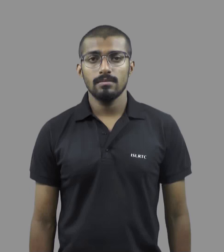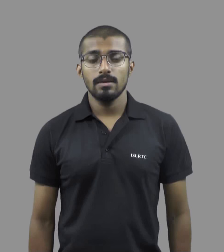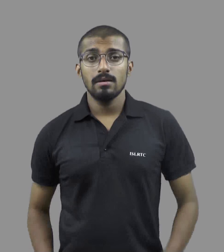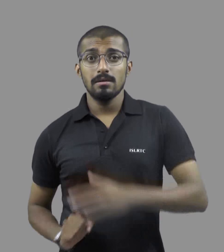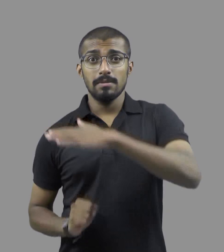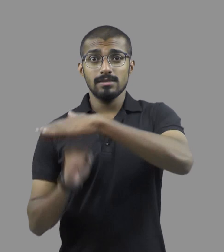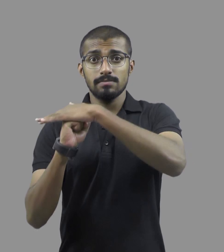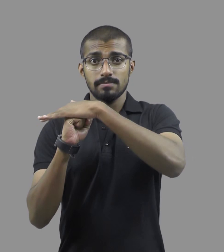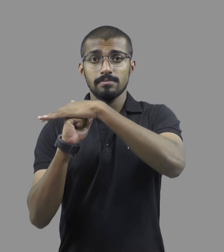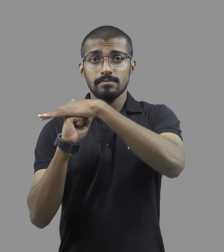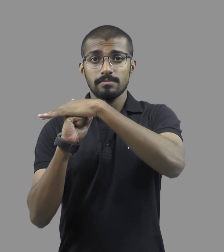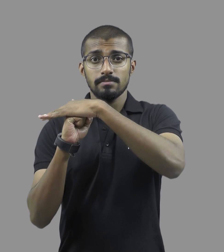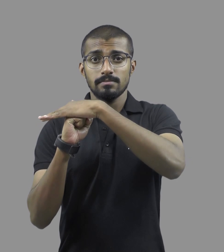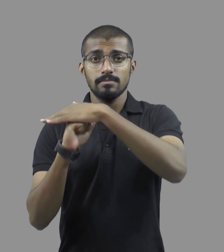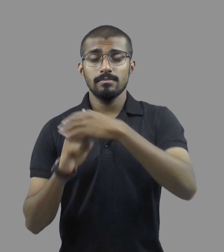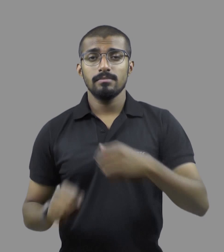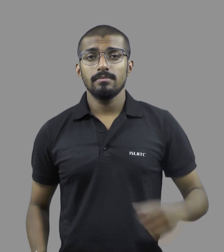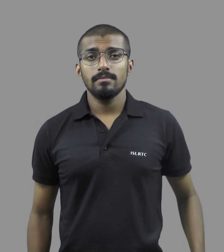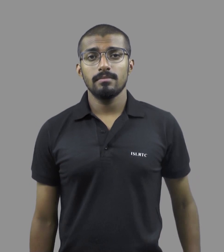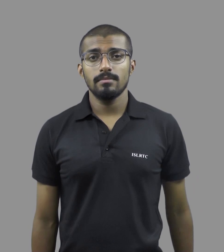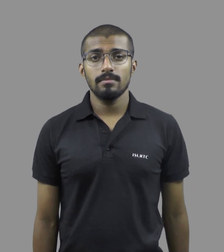Maximum